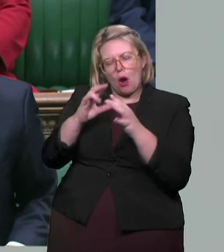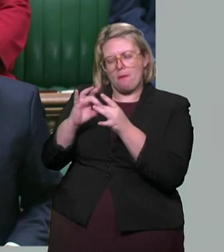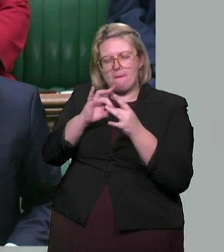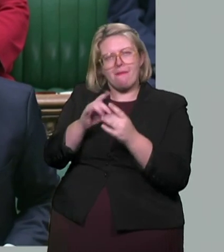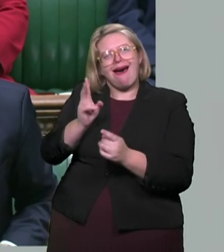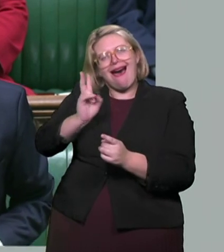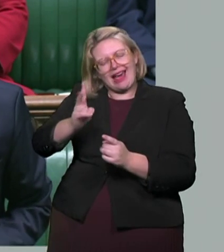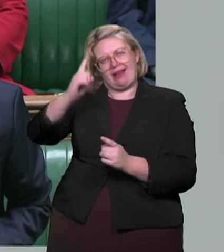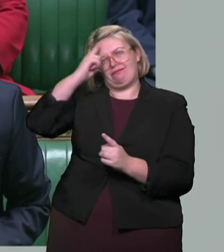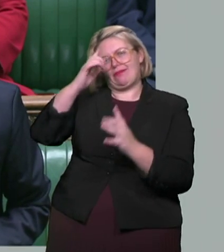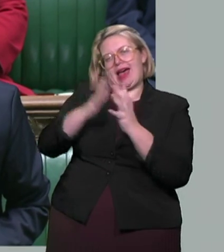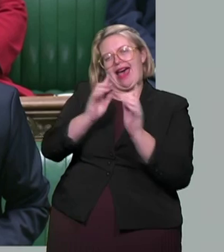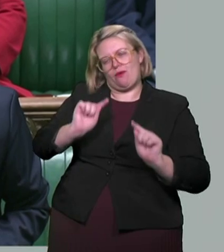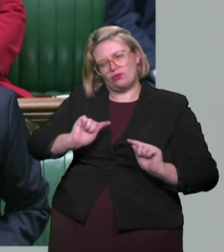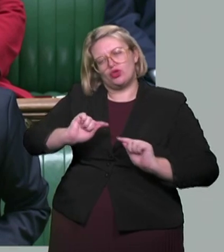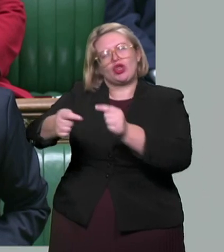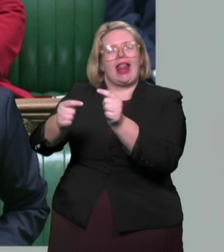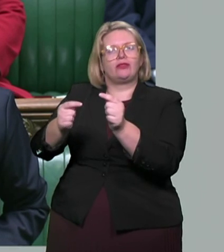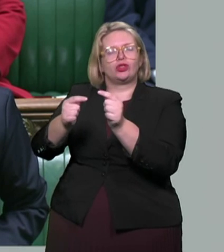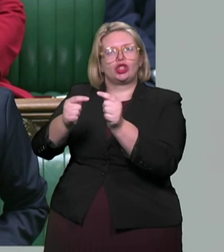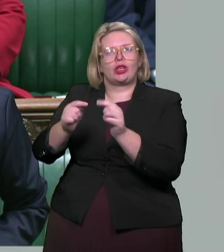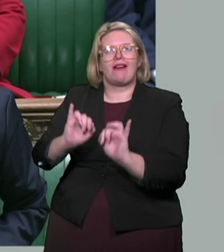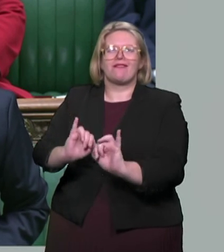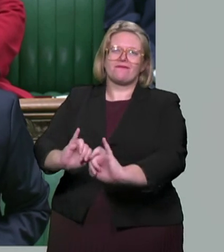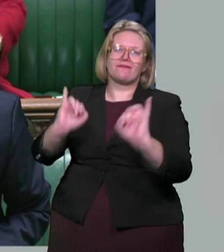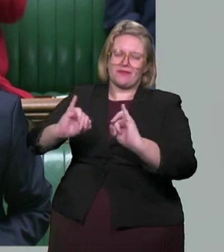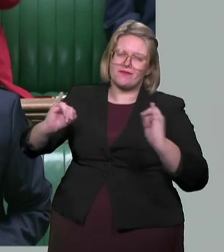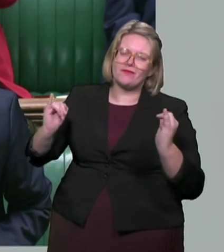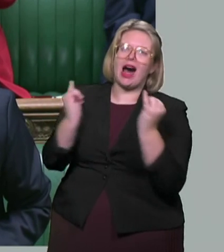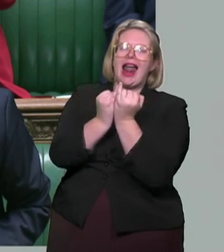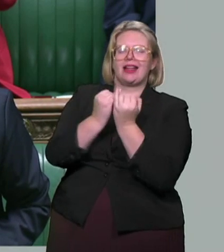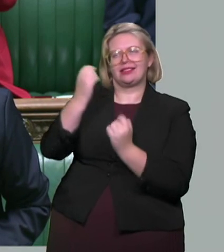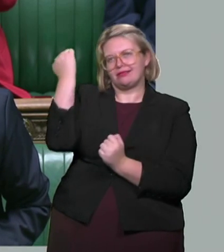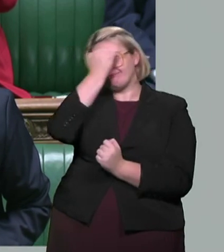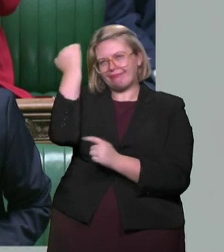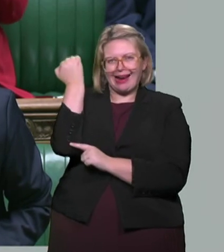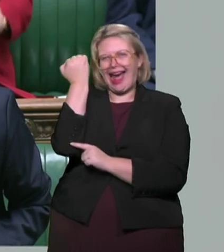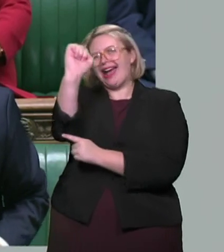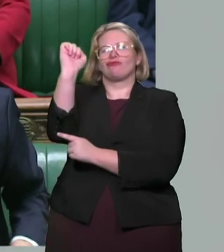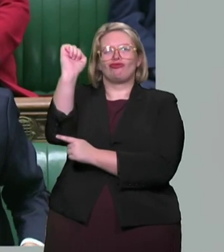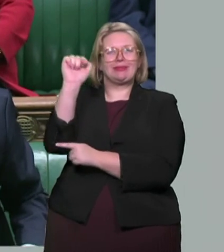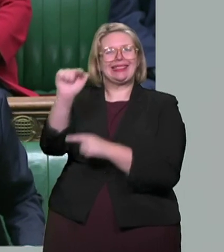It is three years since the Government promised an online safety Bill, but it is not yet before the House.